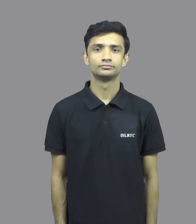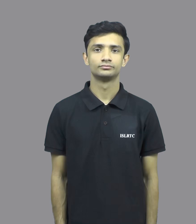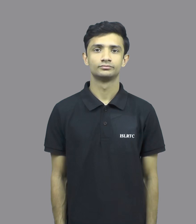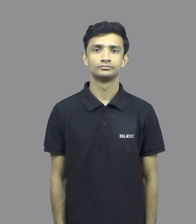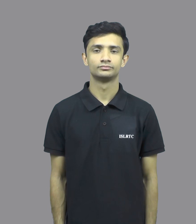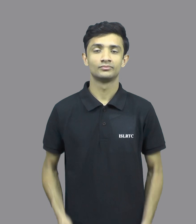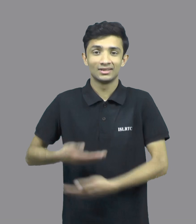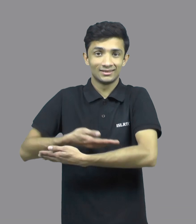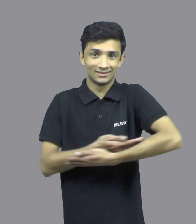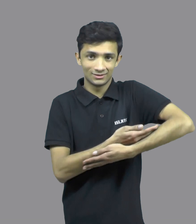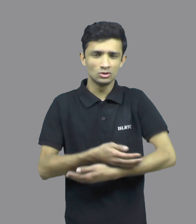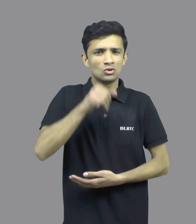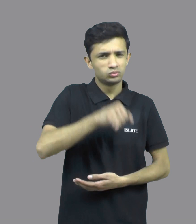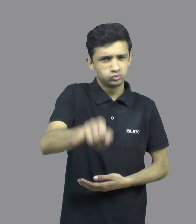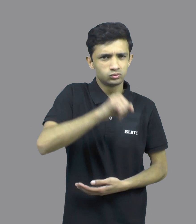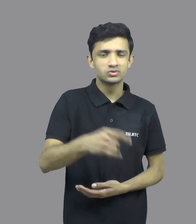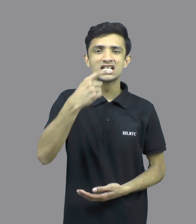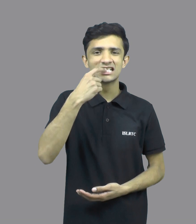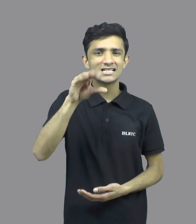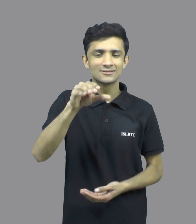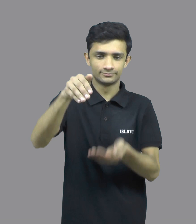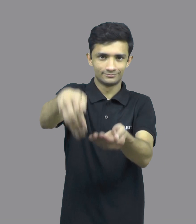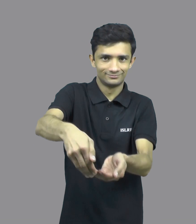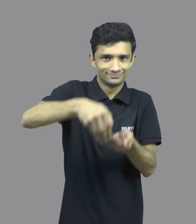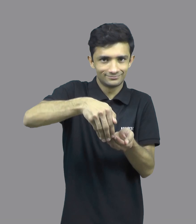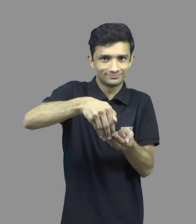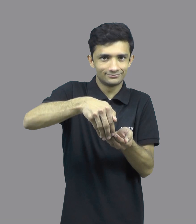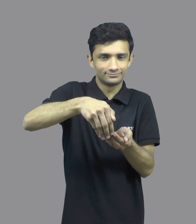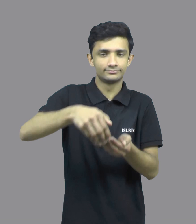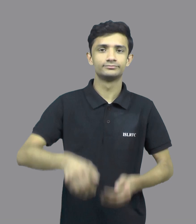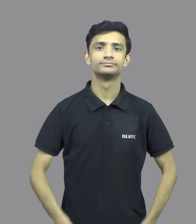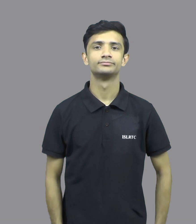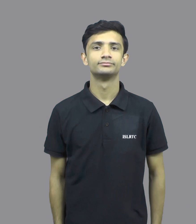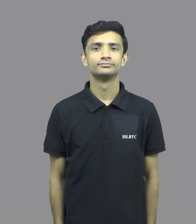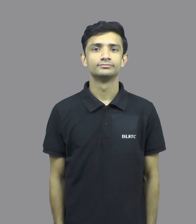Diaper Nappy